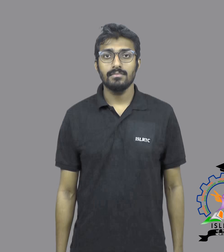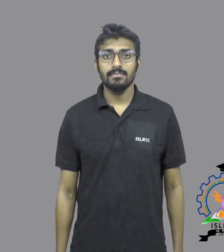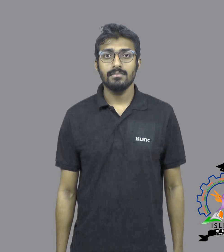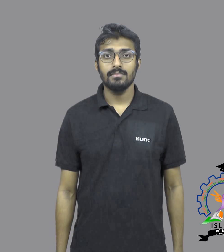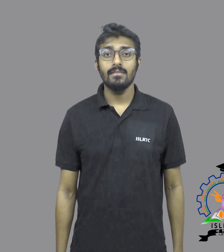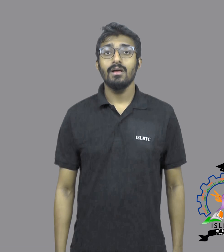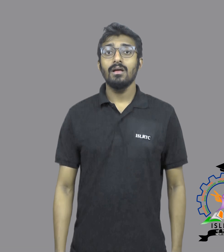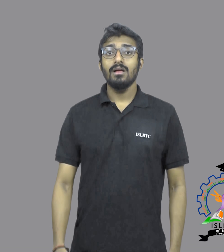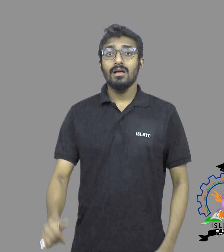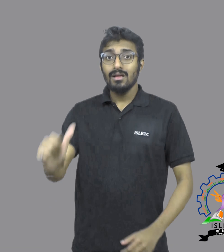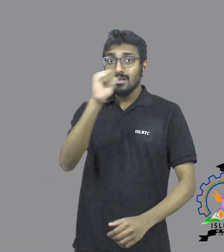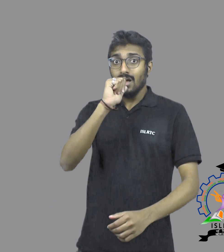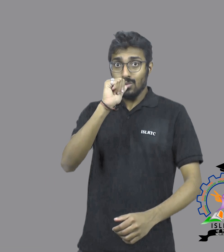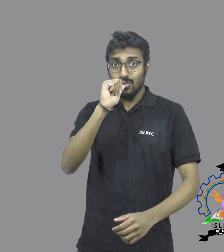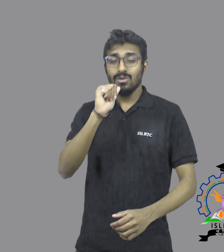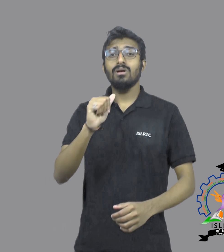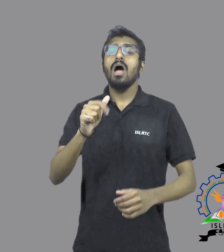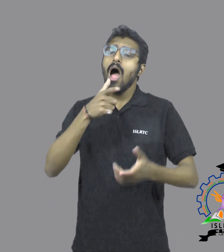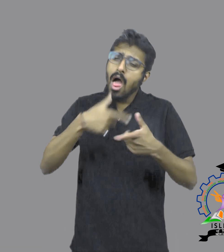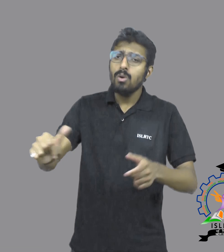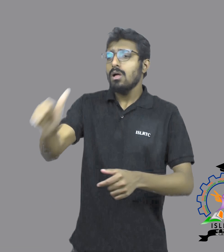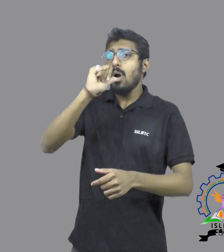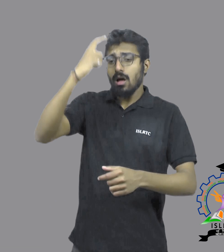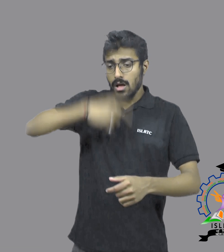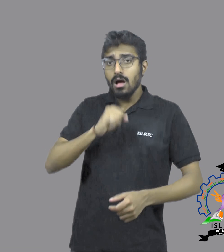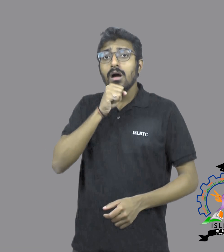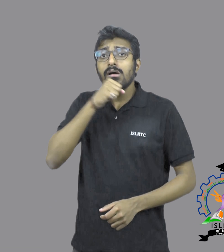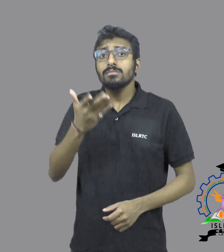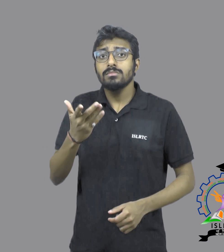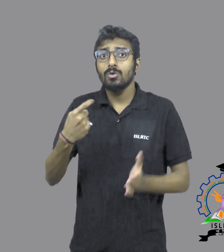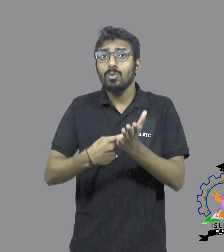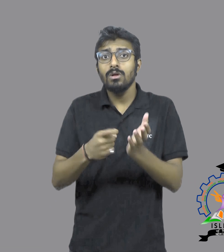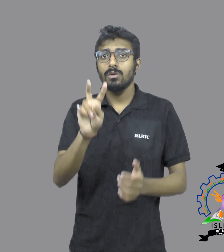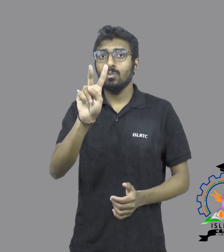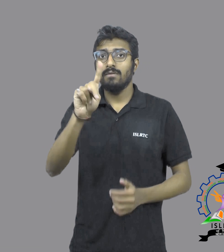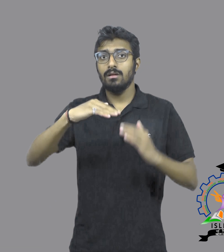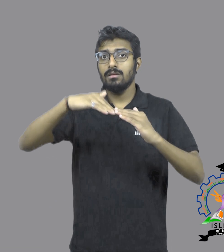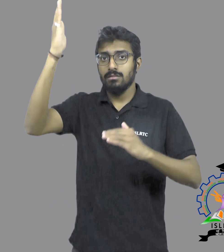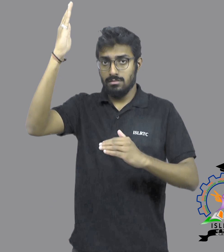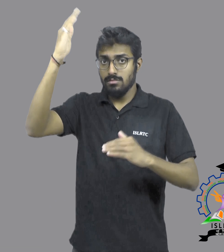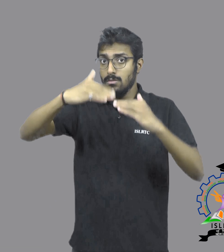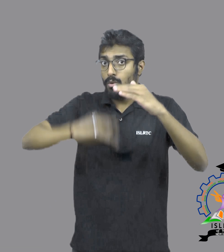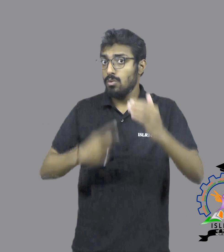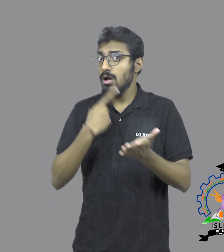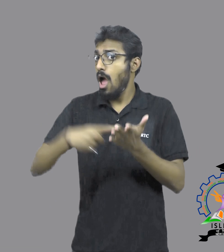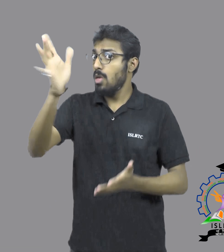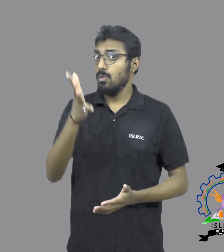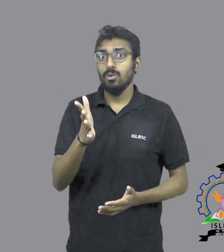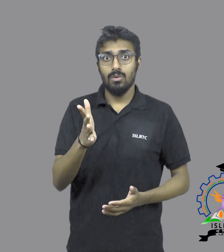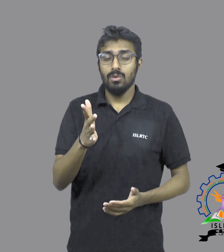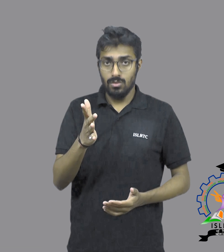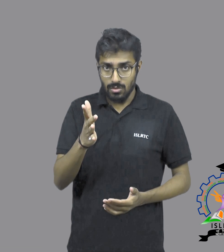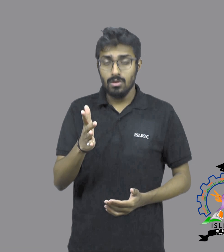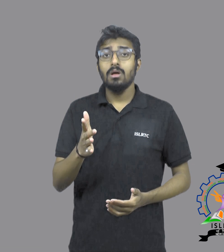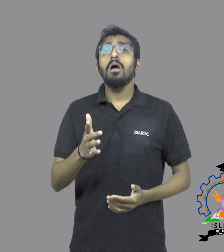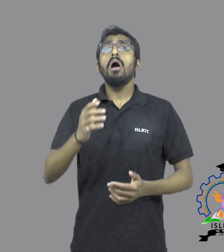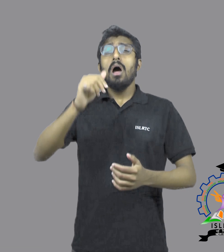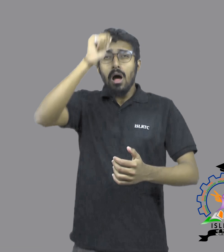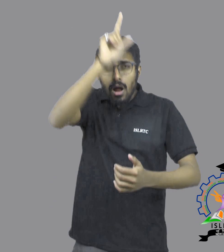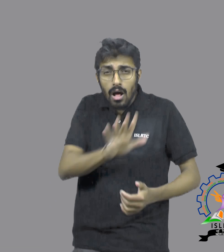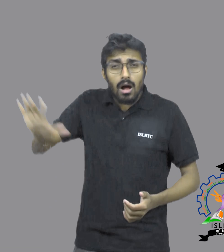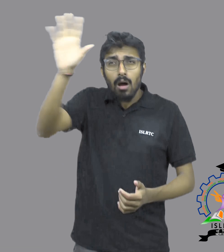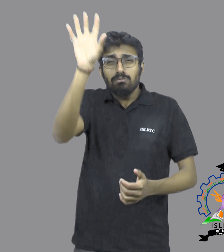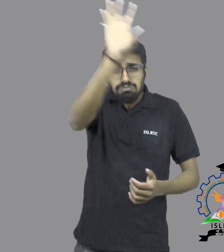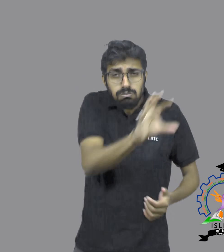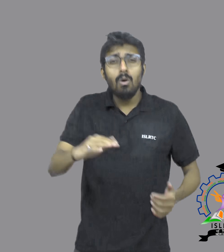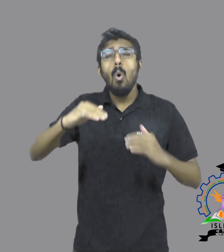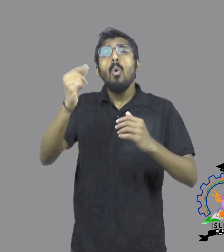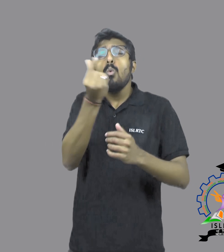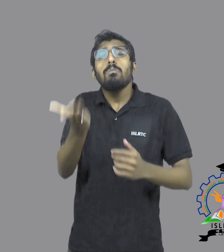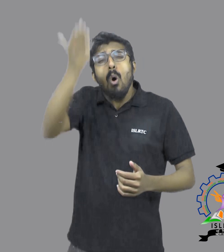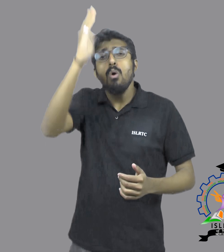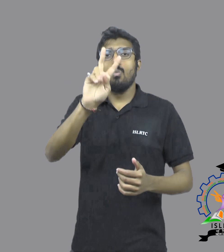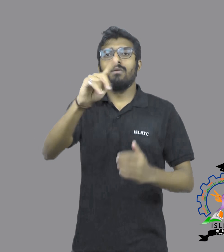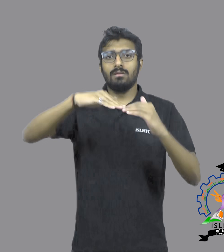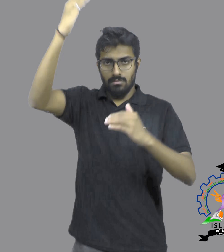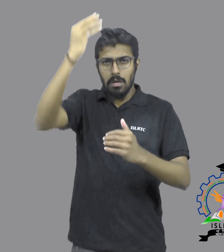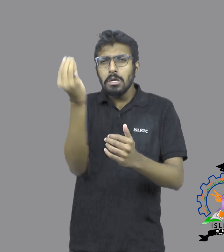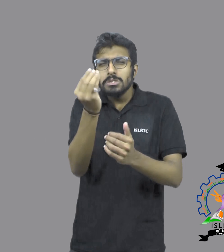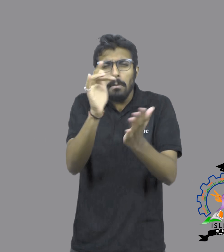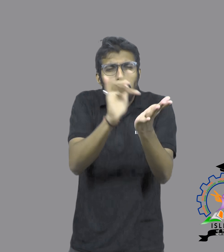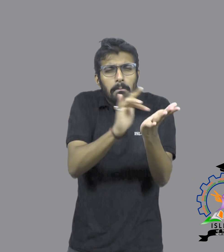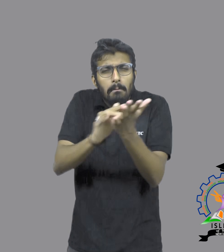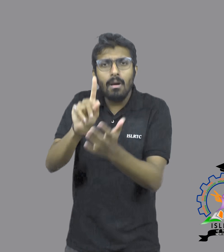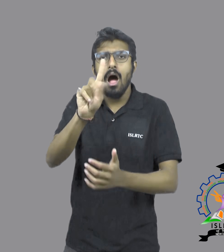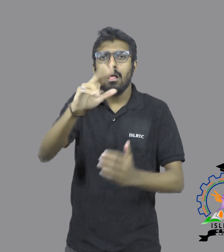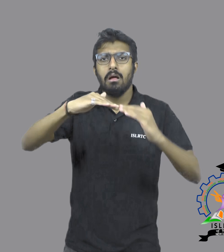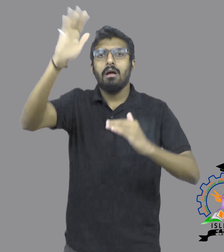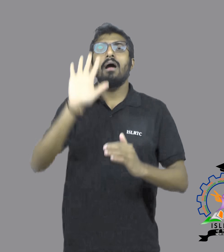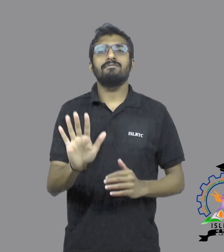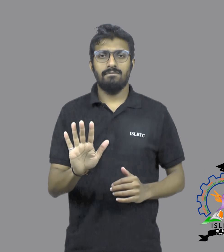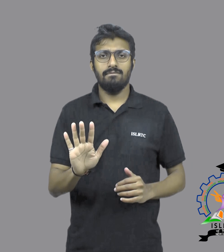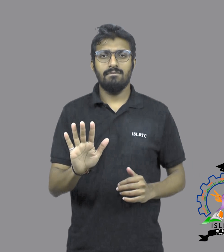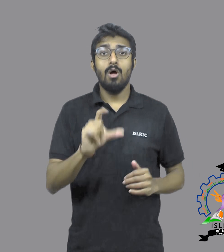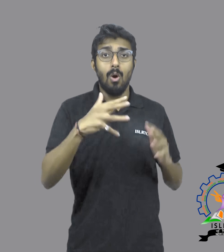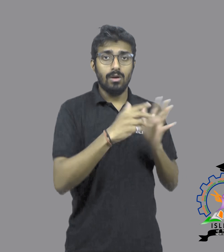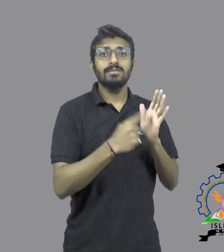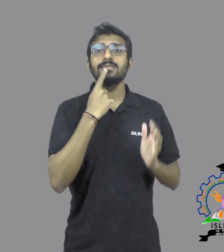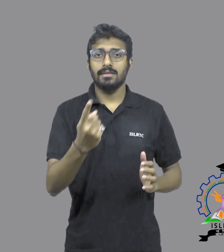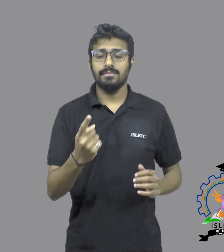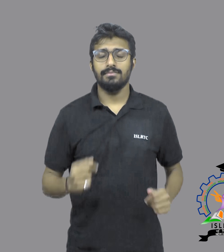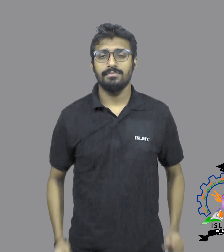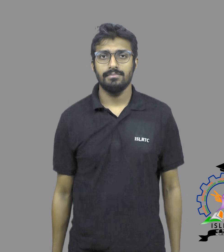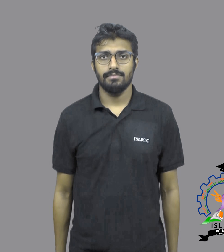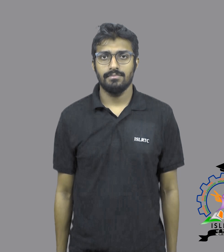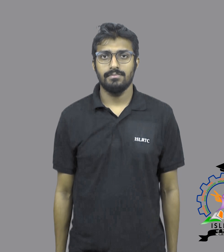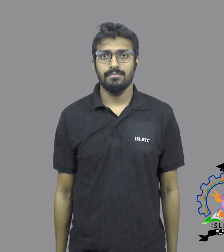Legal Drinking Age